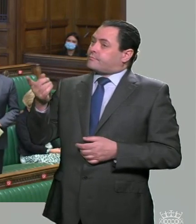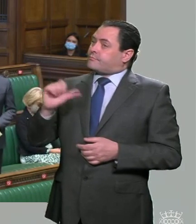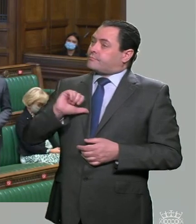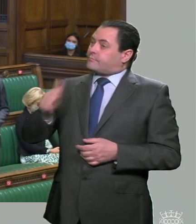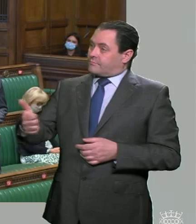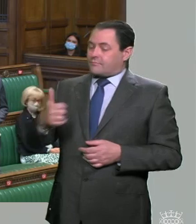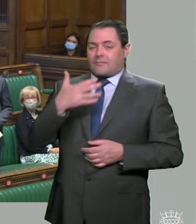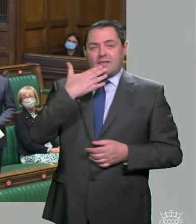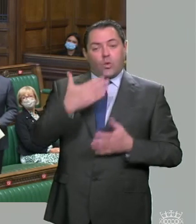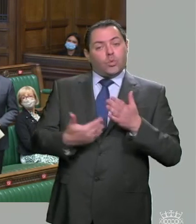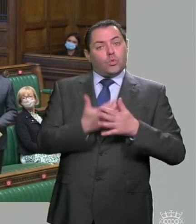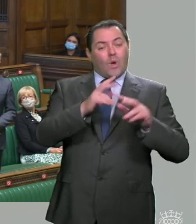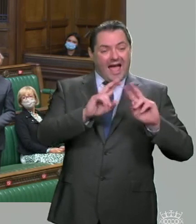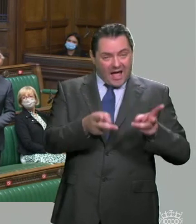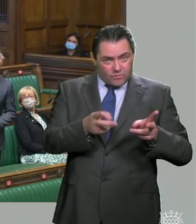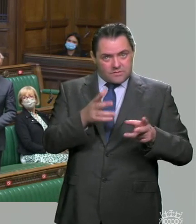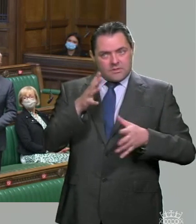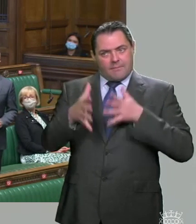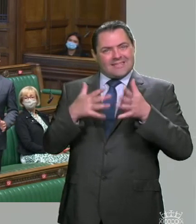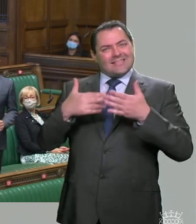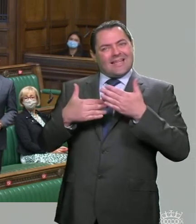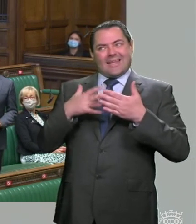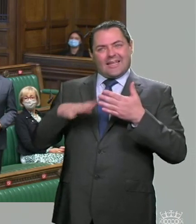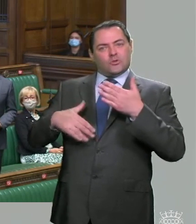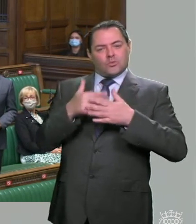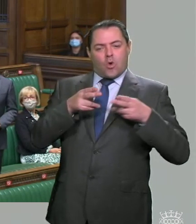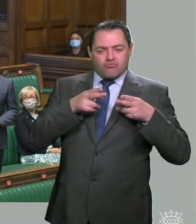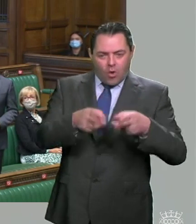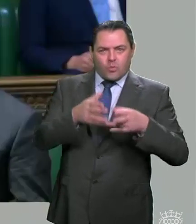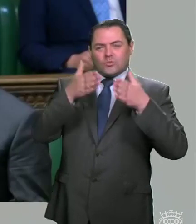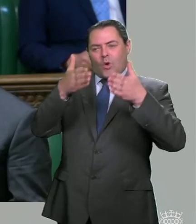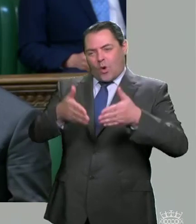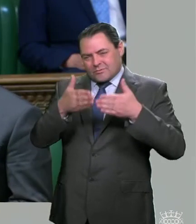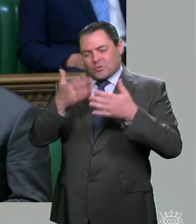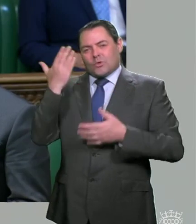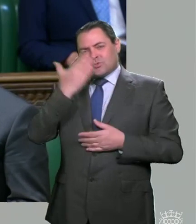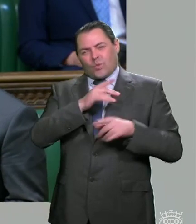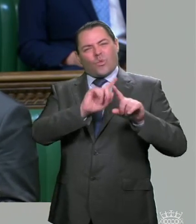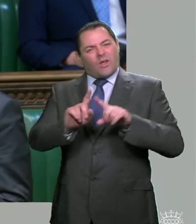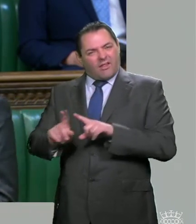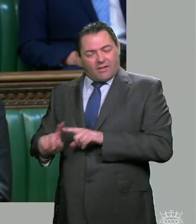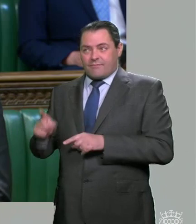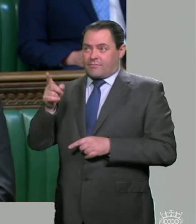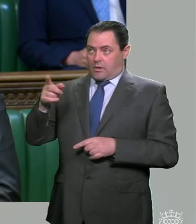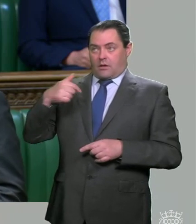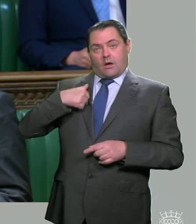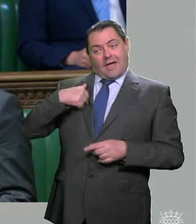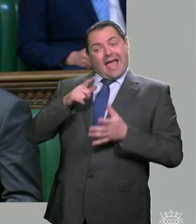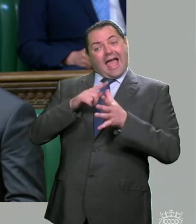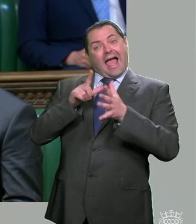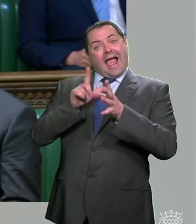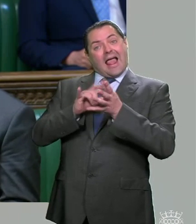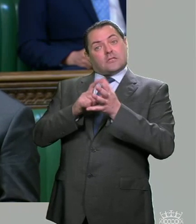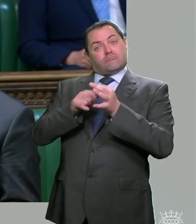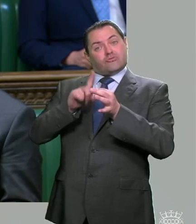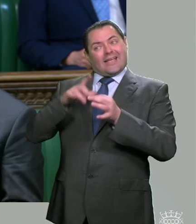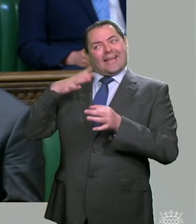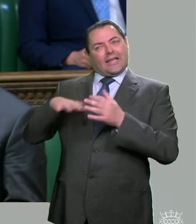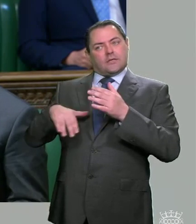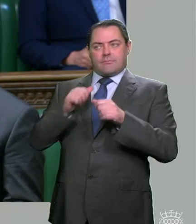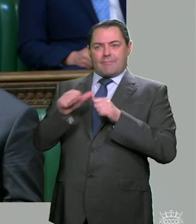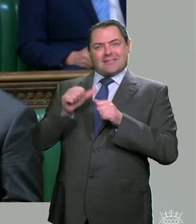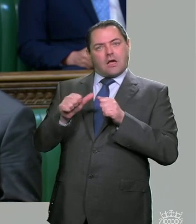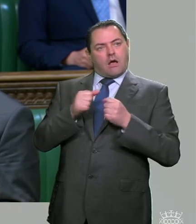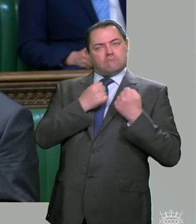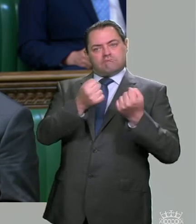With new houses comes the need for new infrastructure, and in Aylesbury we particularly need better transport links, to cope with our growing population.